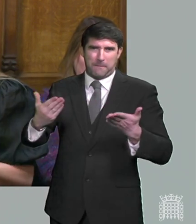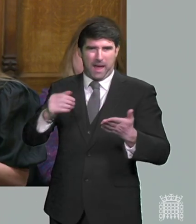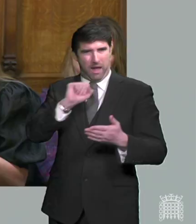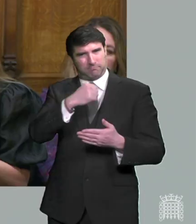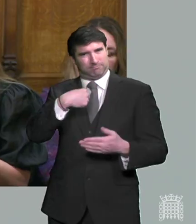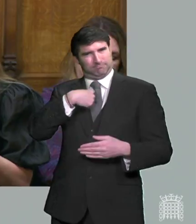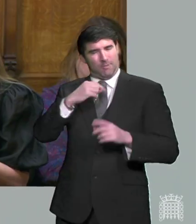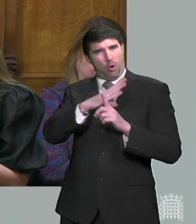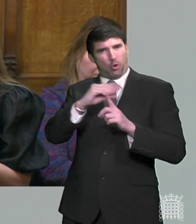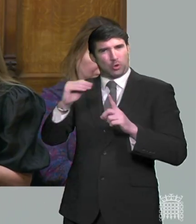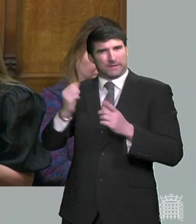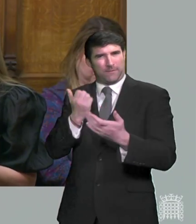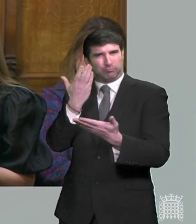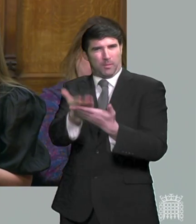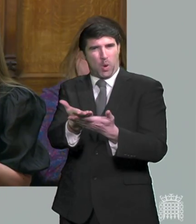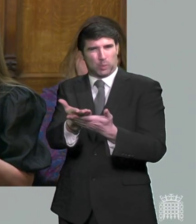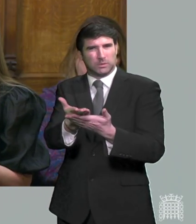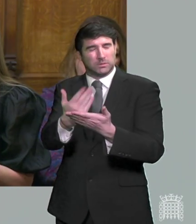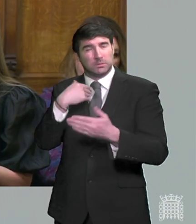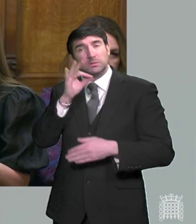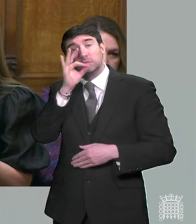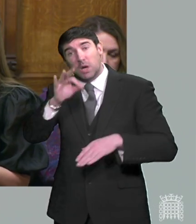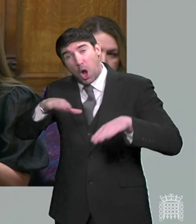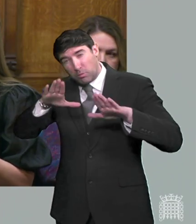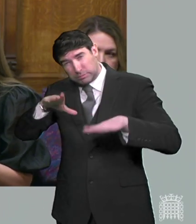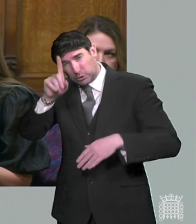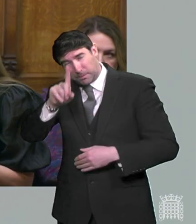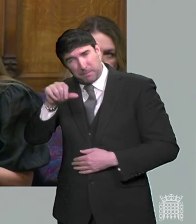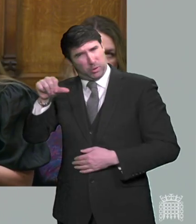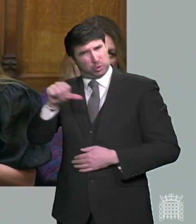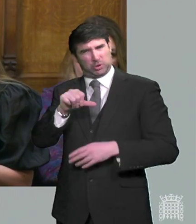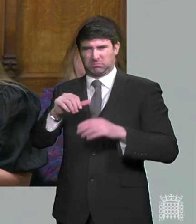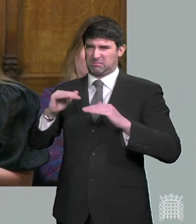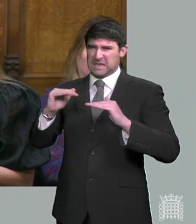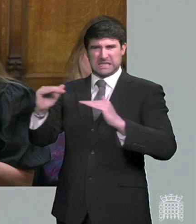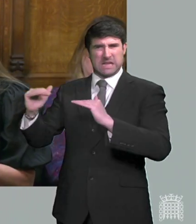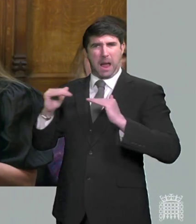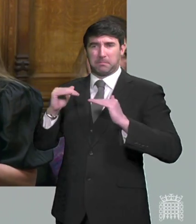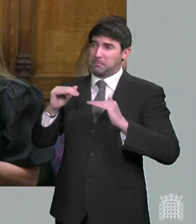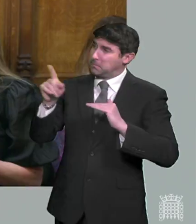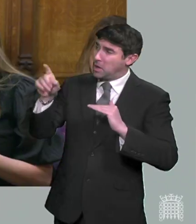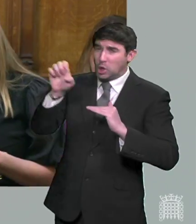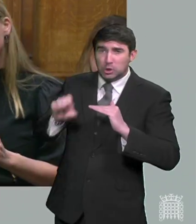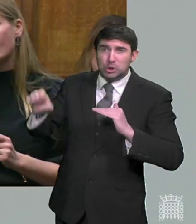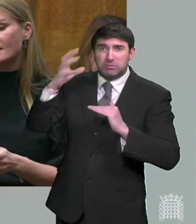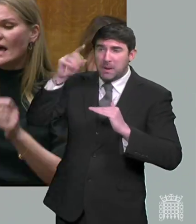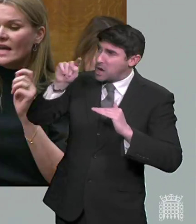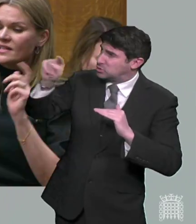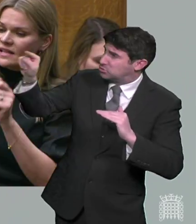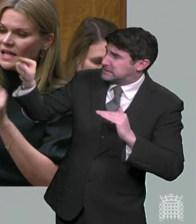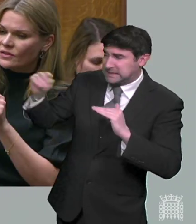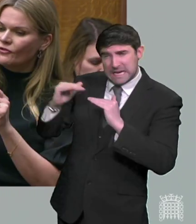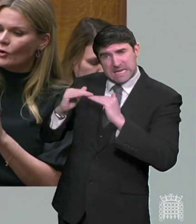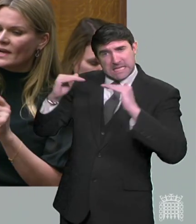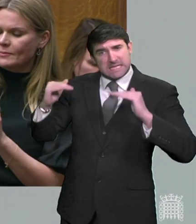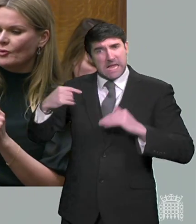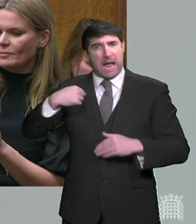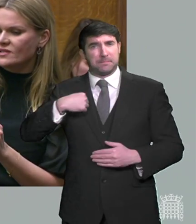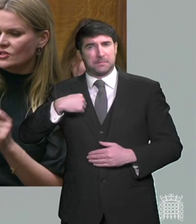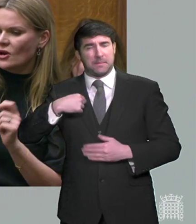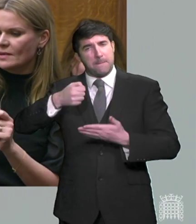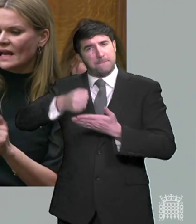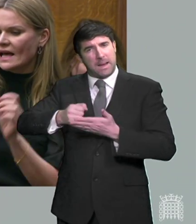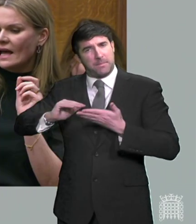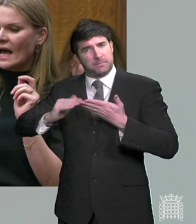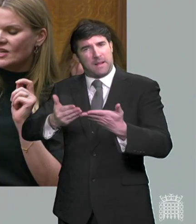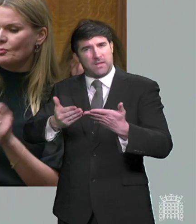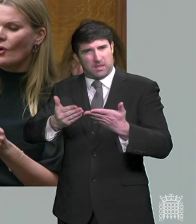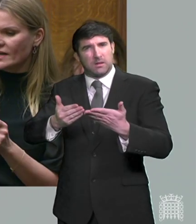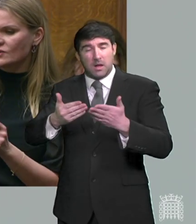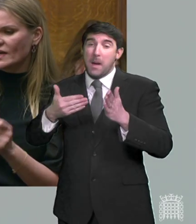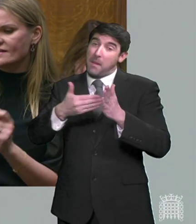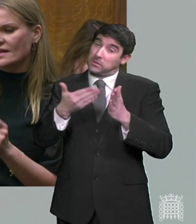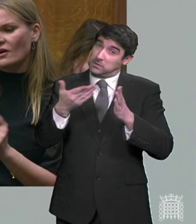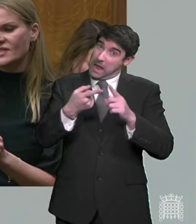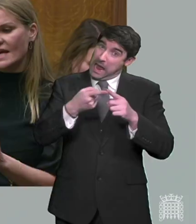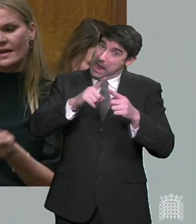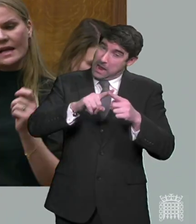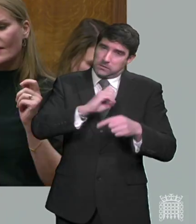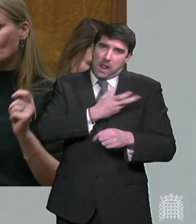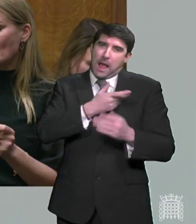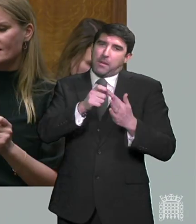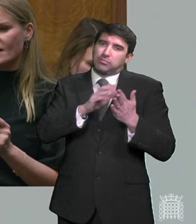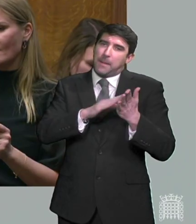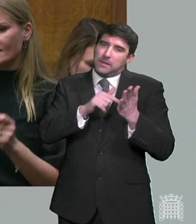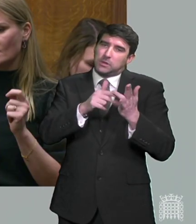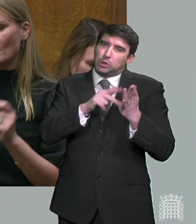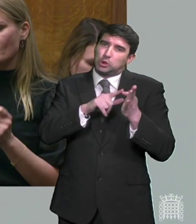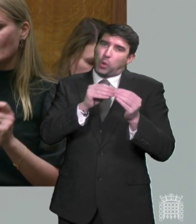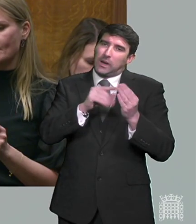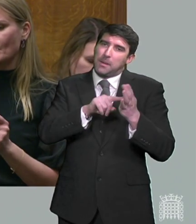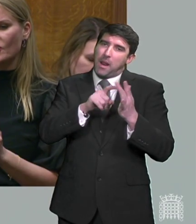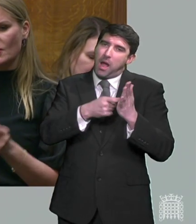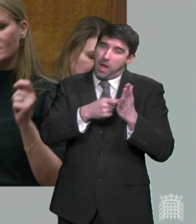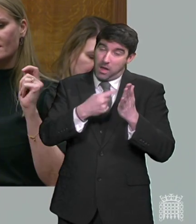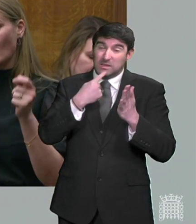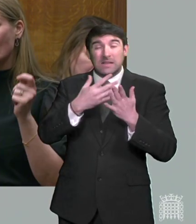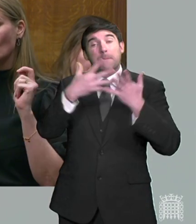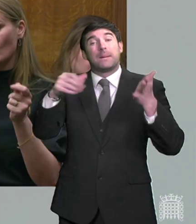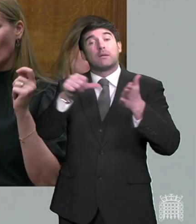Does my right honourable Friend agree that the British people should be entitled to the same basic level of protection when strikes take place in these services, and does he think the former Labour Prime Minister Tony Blair had a point when he said last year that the “big defect” at the birth of the Labour party was its ties to